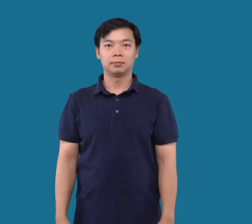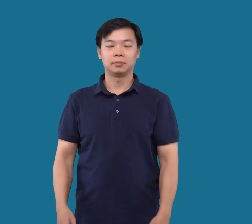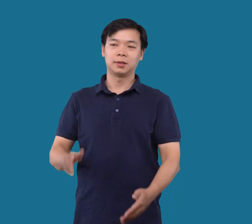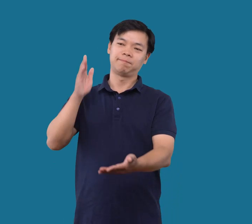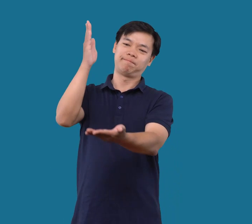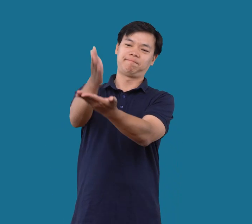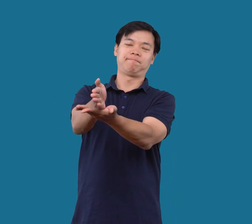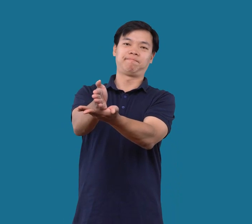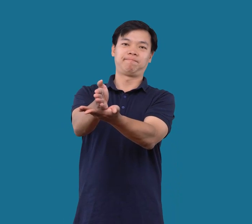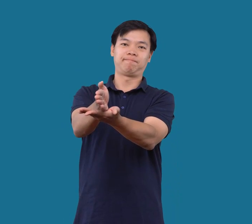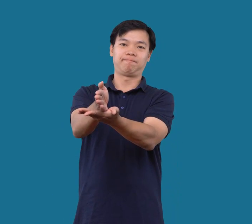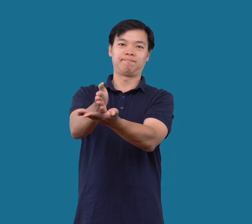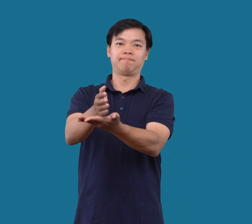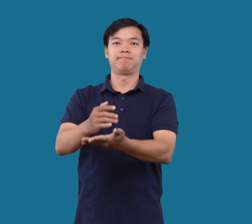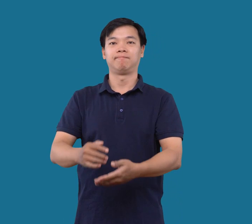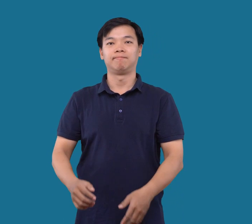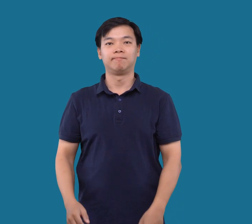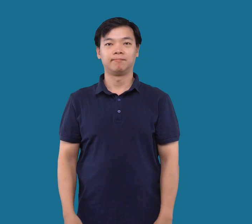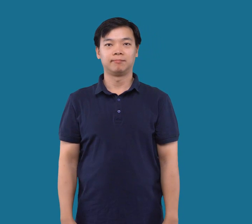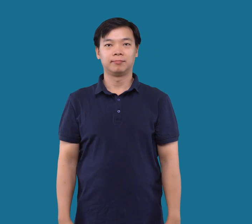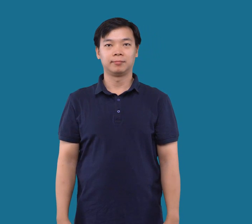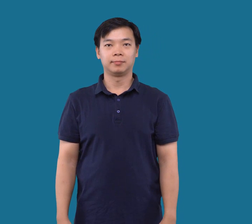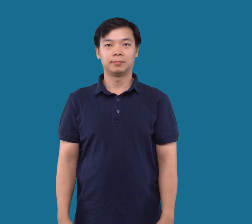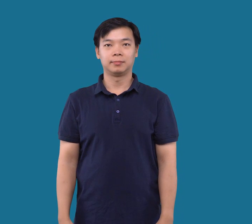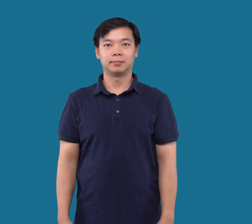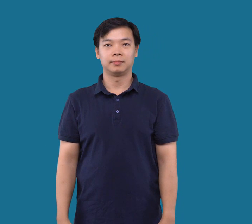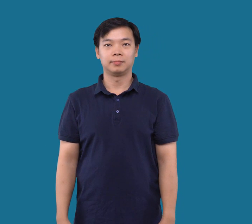chấm dứt